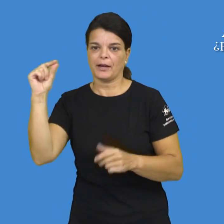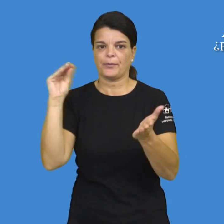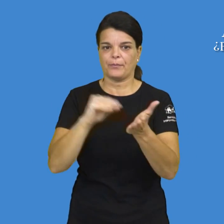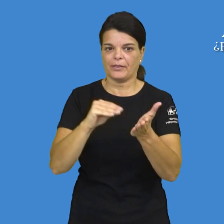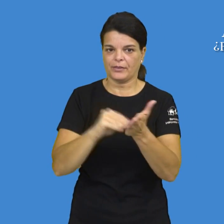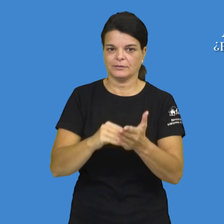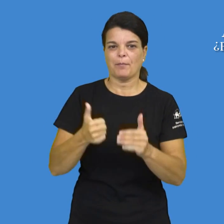vez